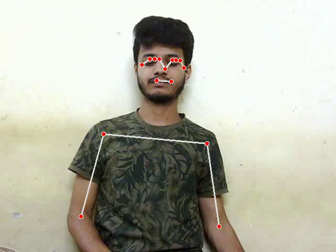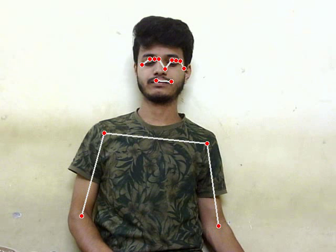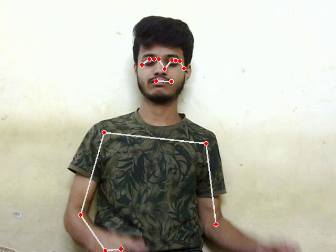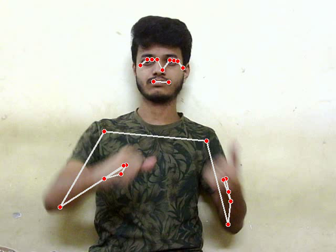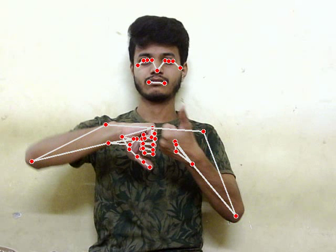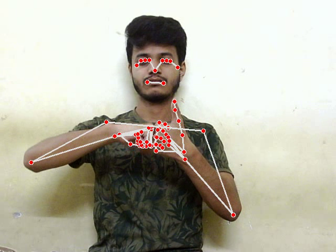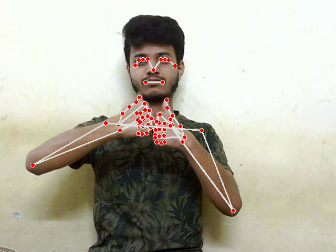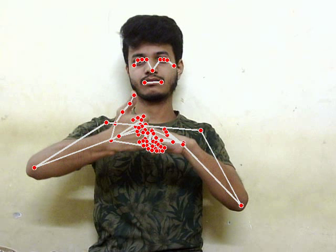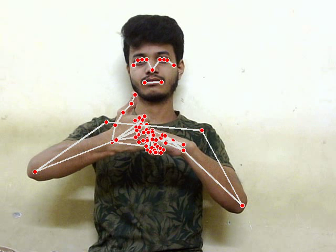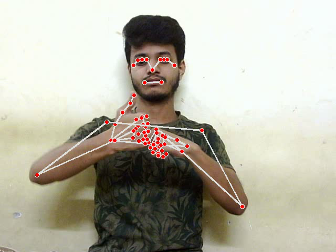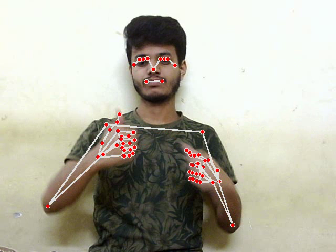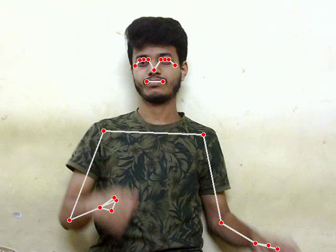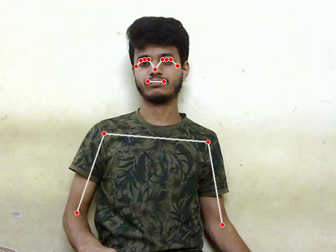how